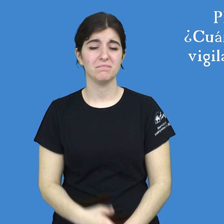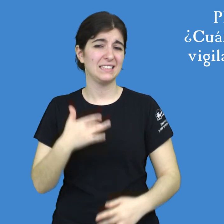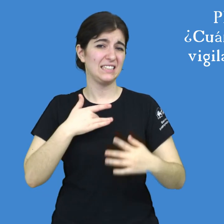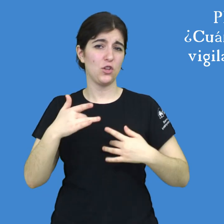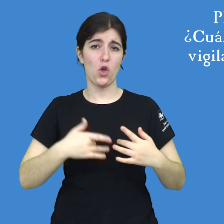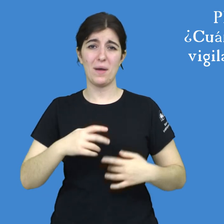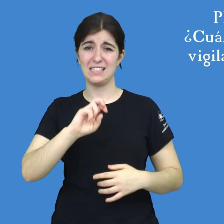síntoma